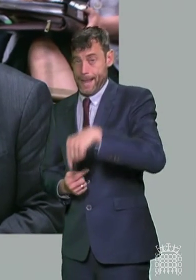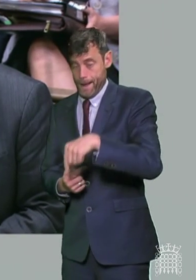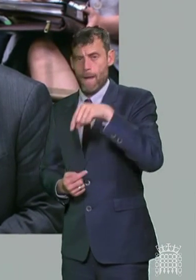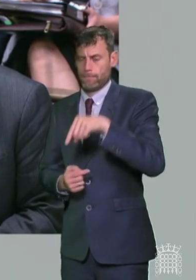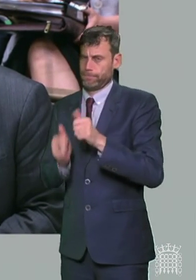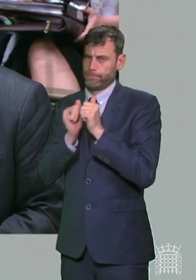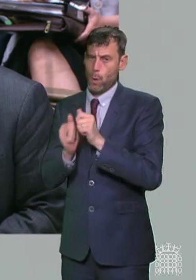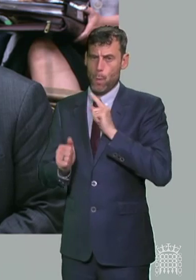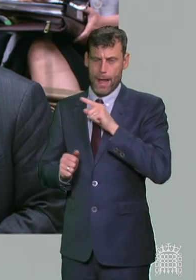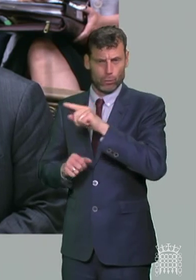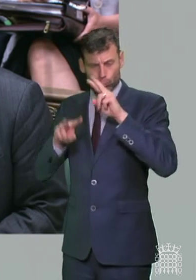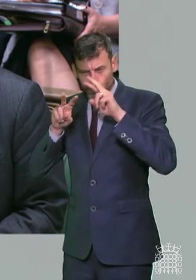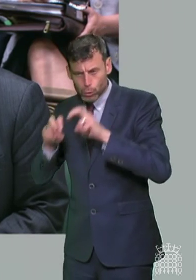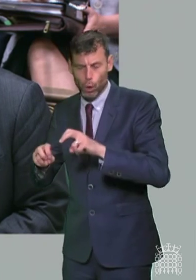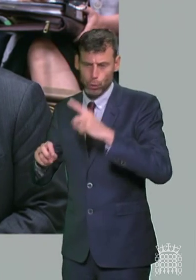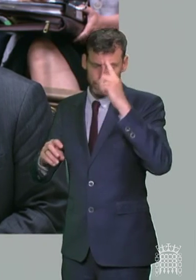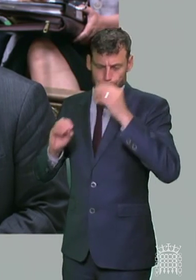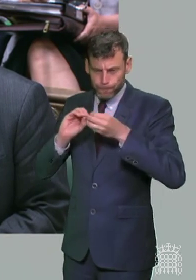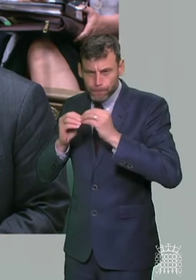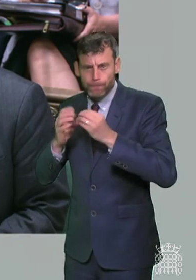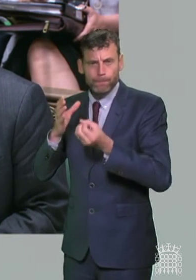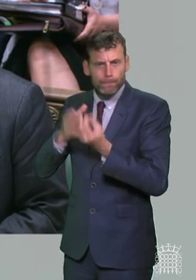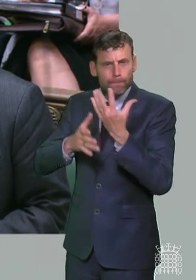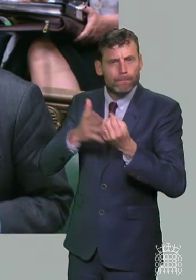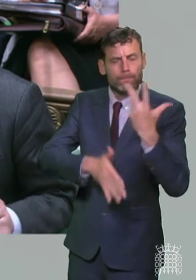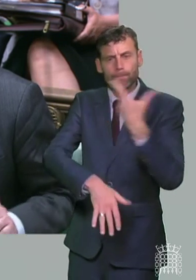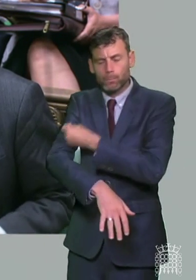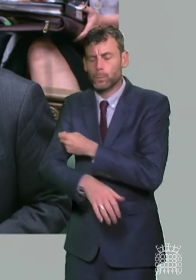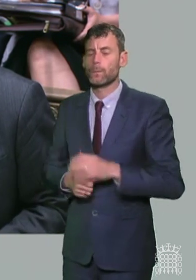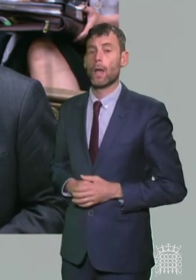This morning I had meetings with ministerial colleagues and others.